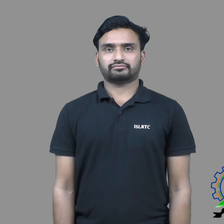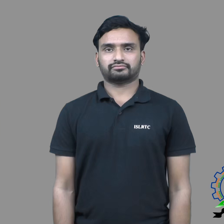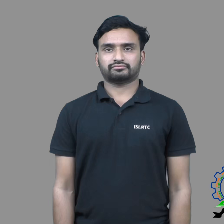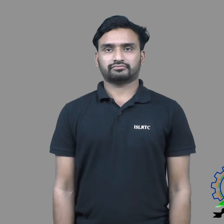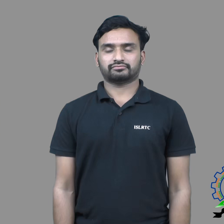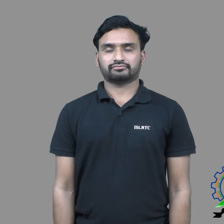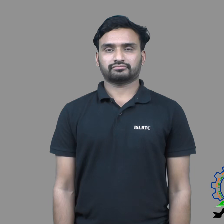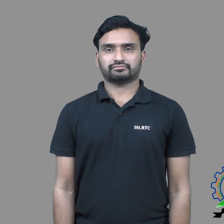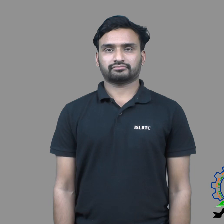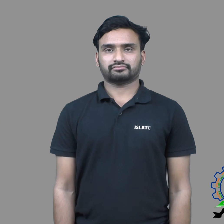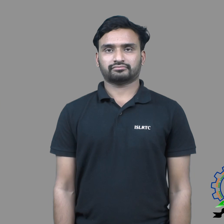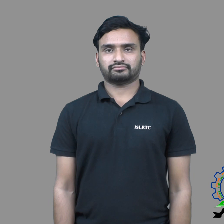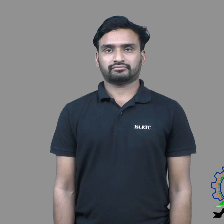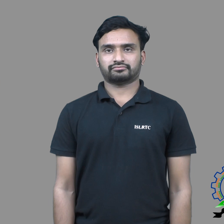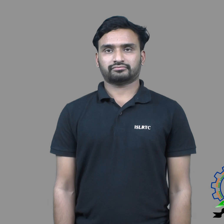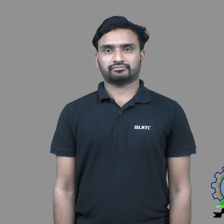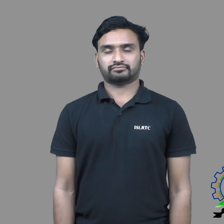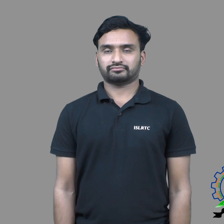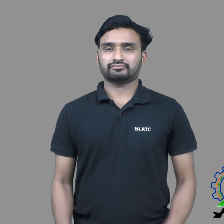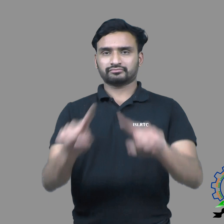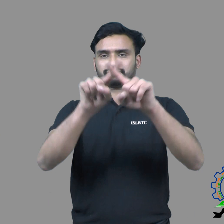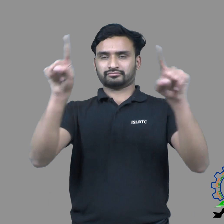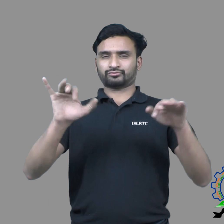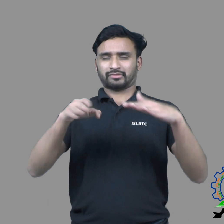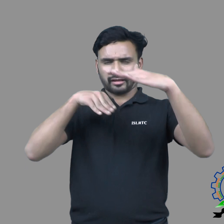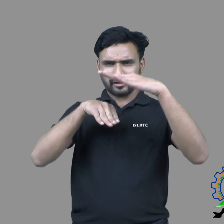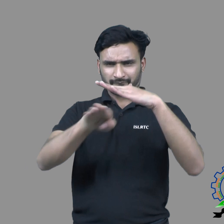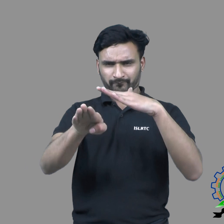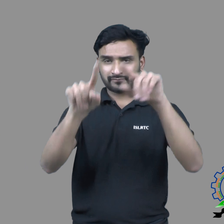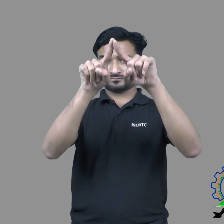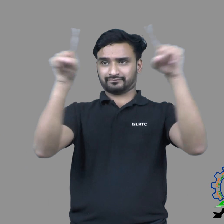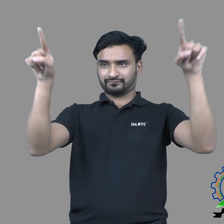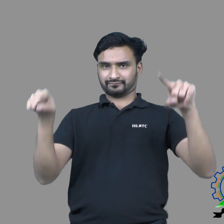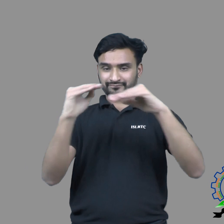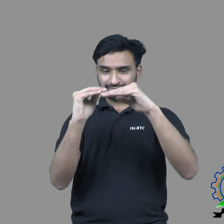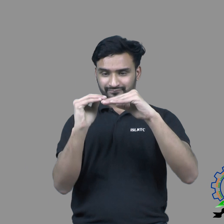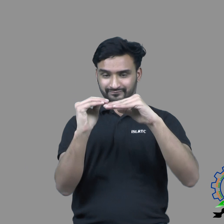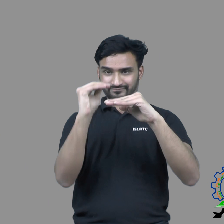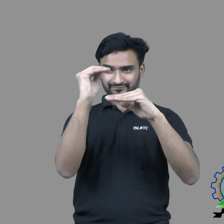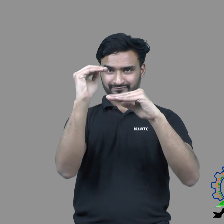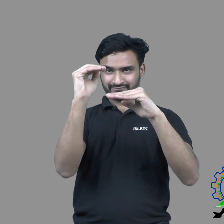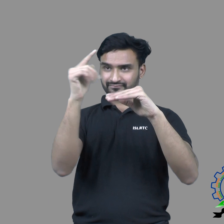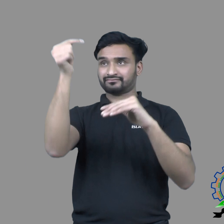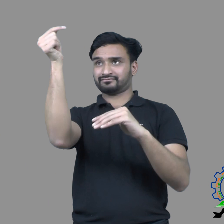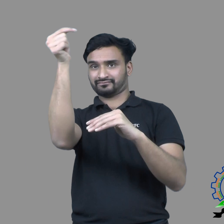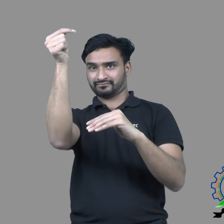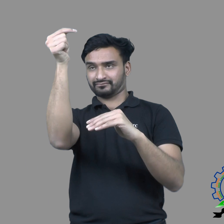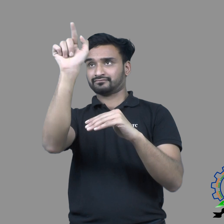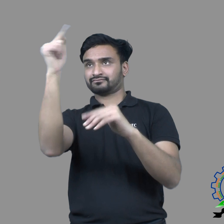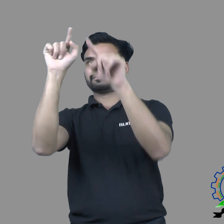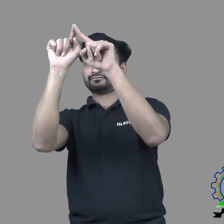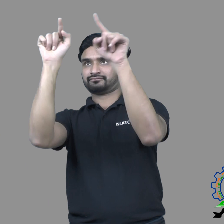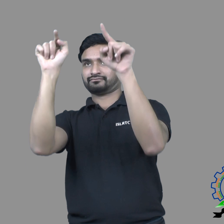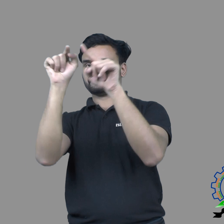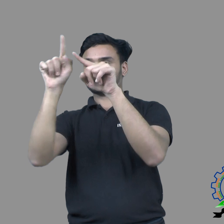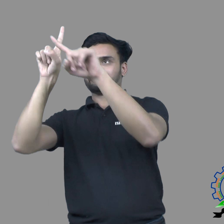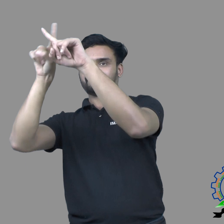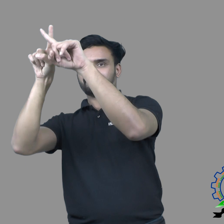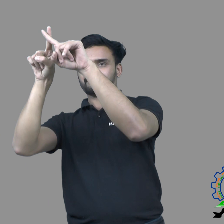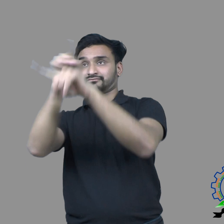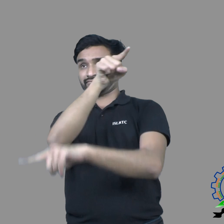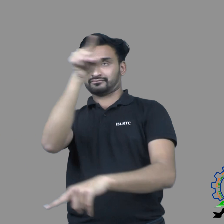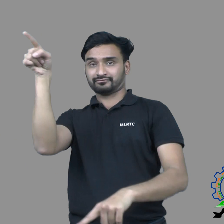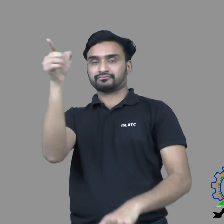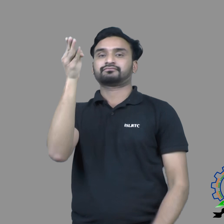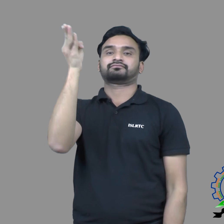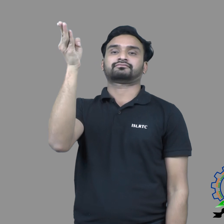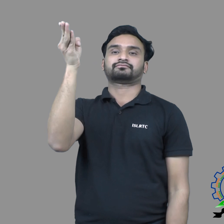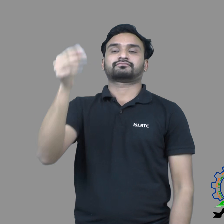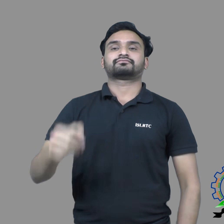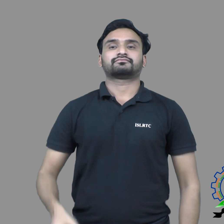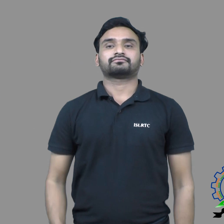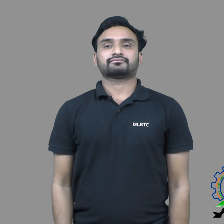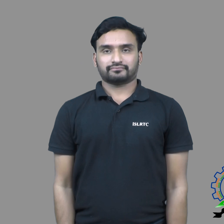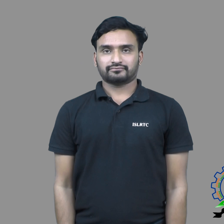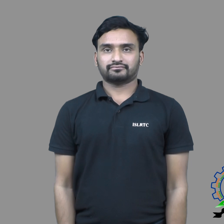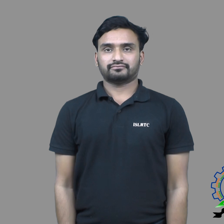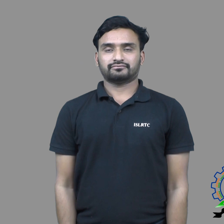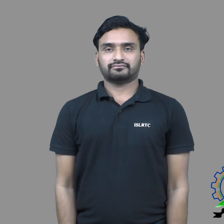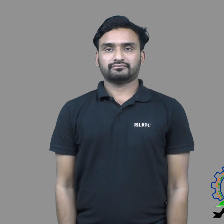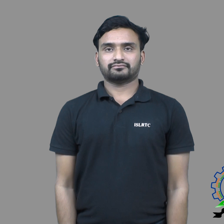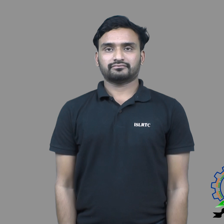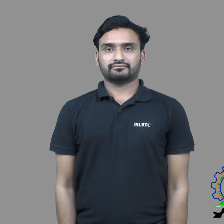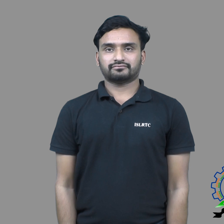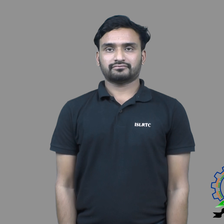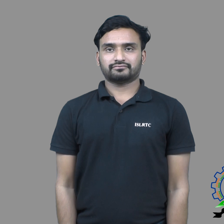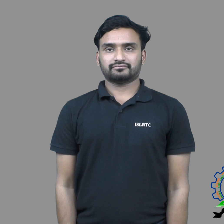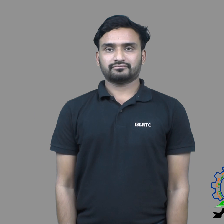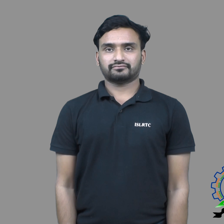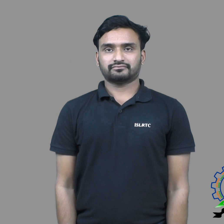Title Bar